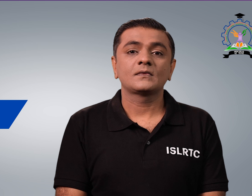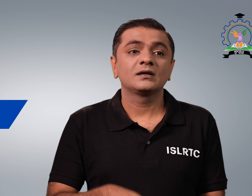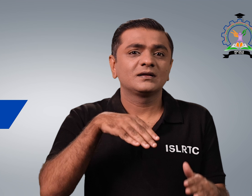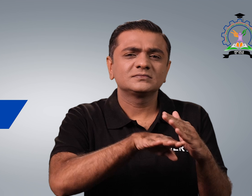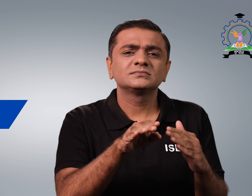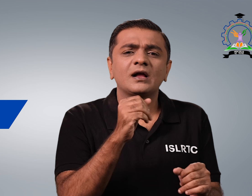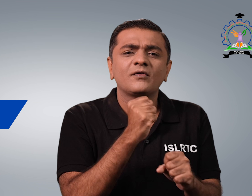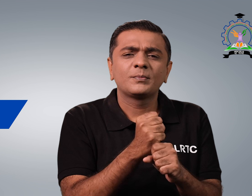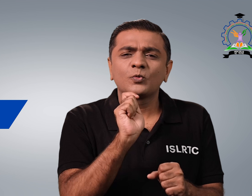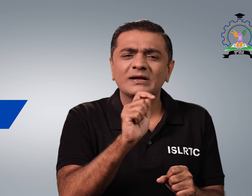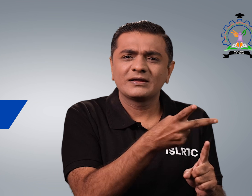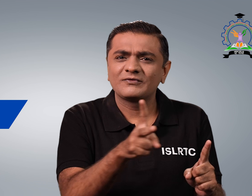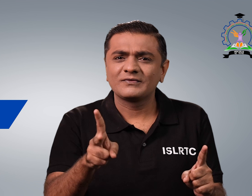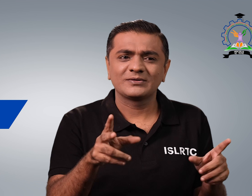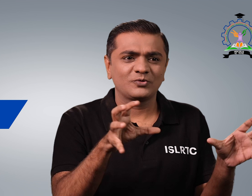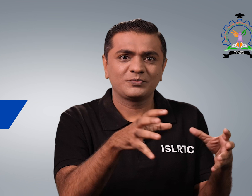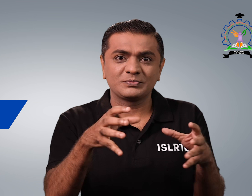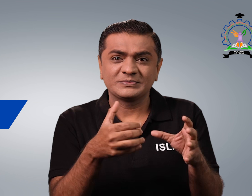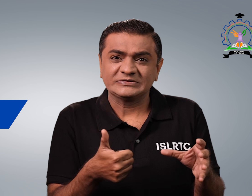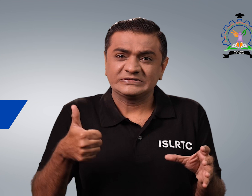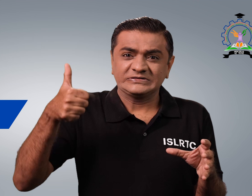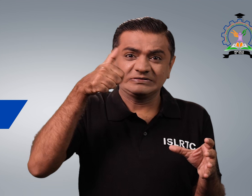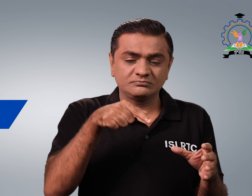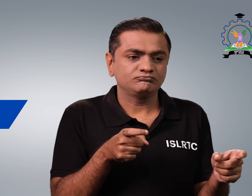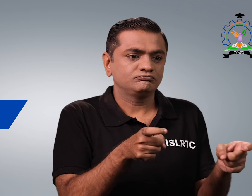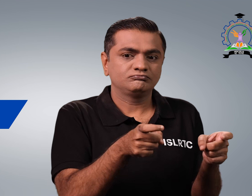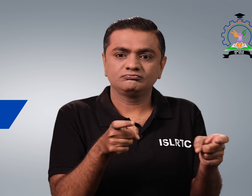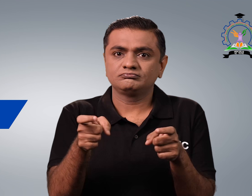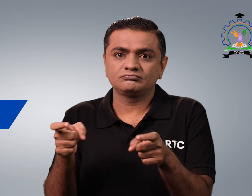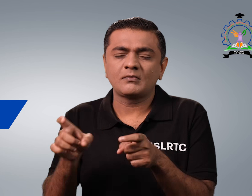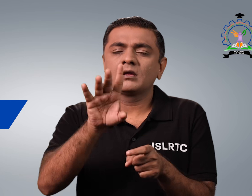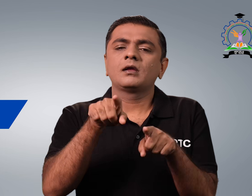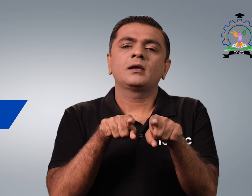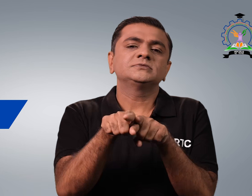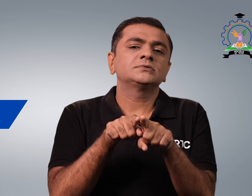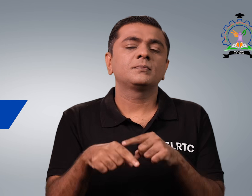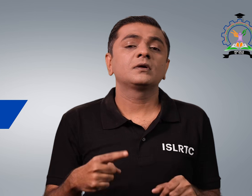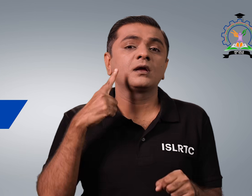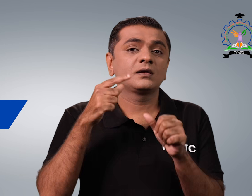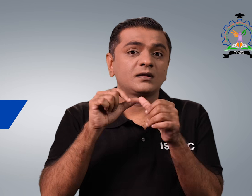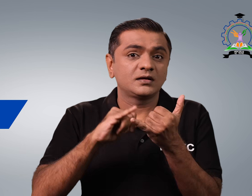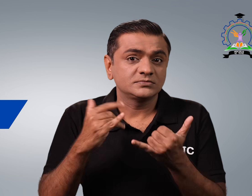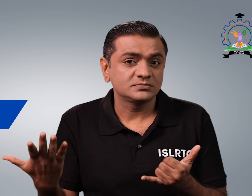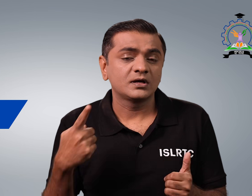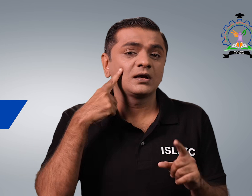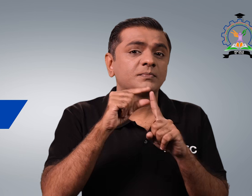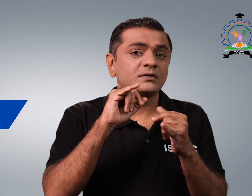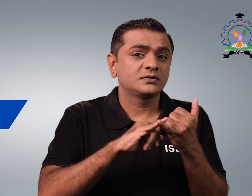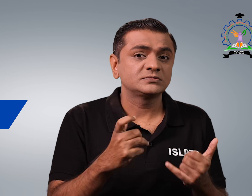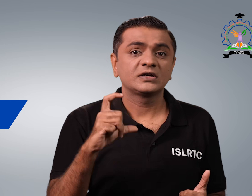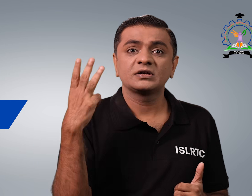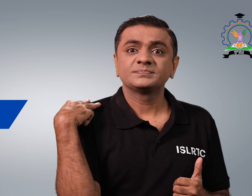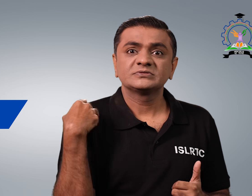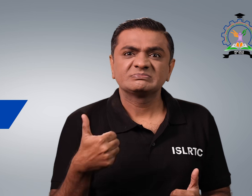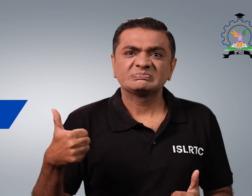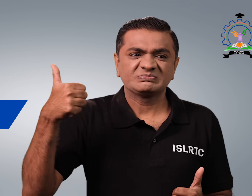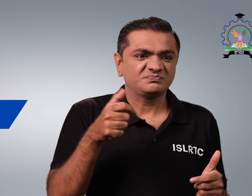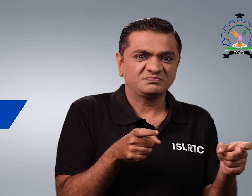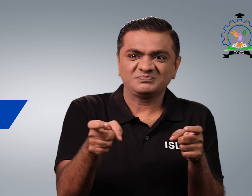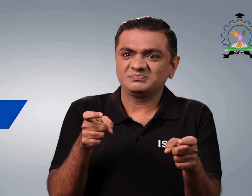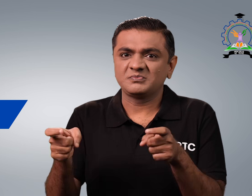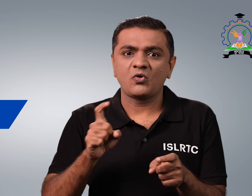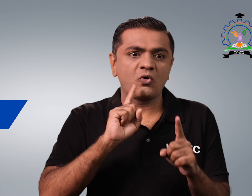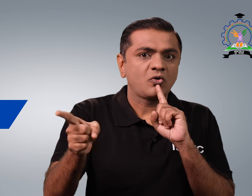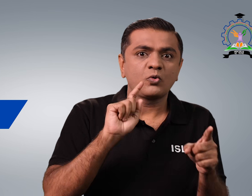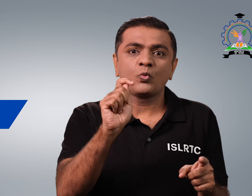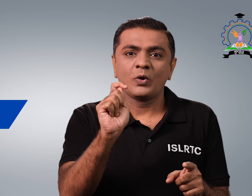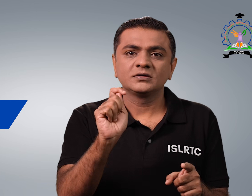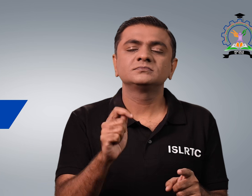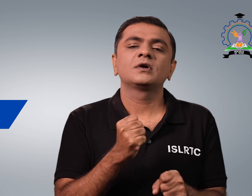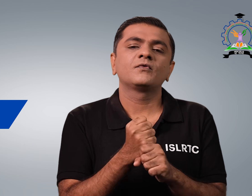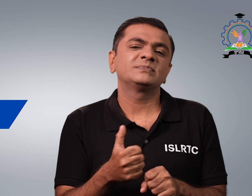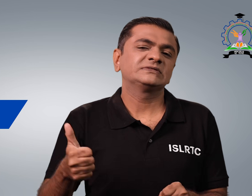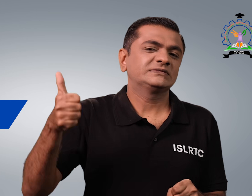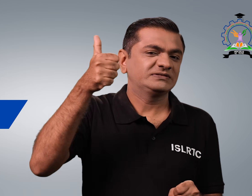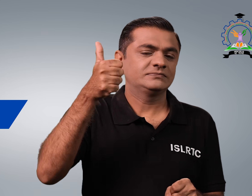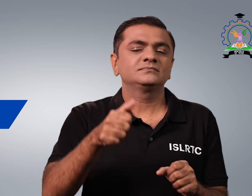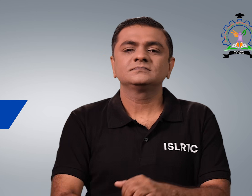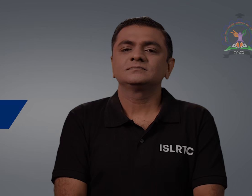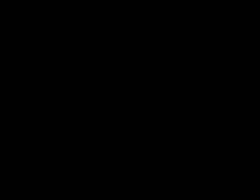A bureaucrat is a person who works as a government official. For example, IAS, IPS officers, commissioners, etc. are known as bureaucrats.